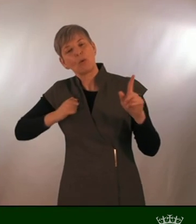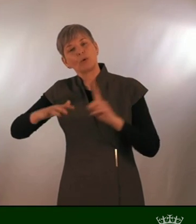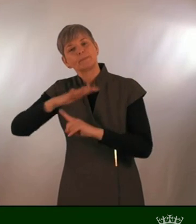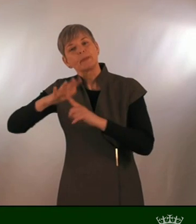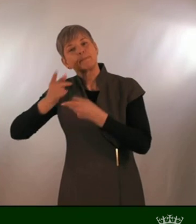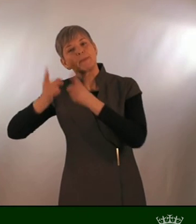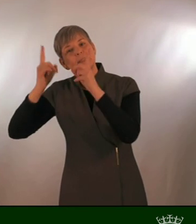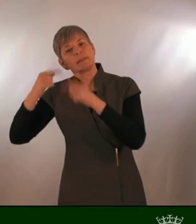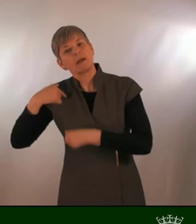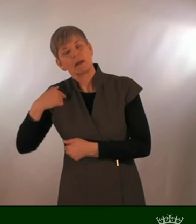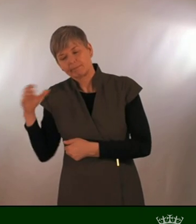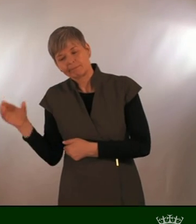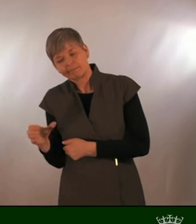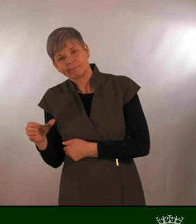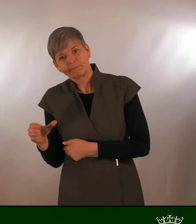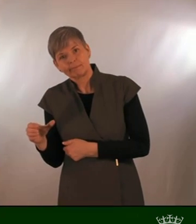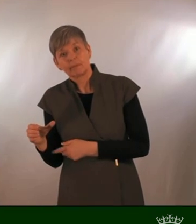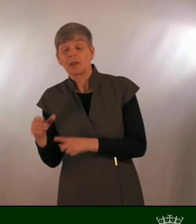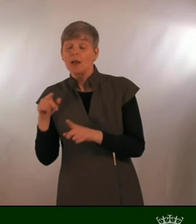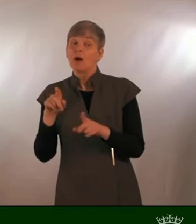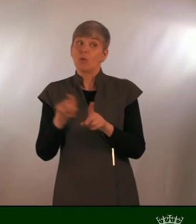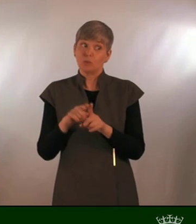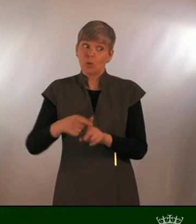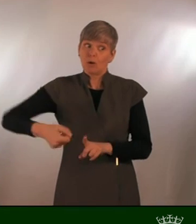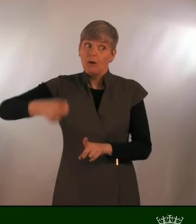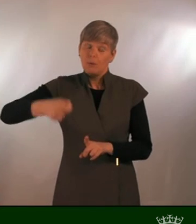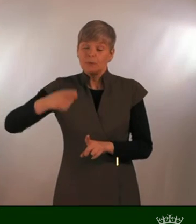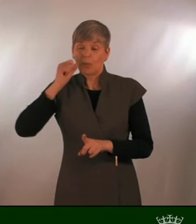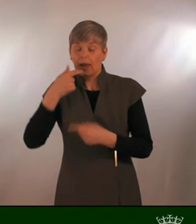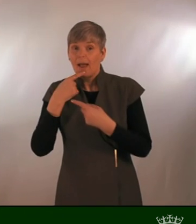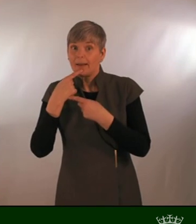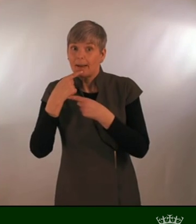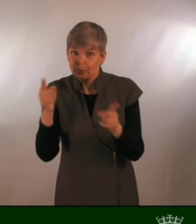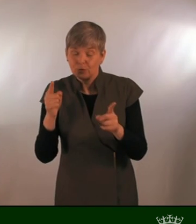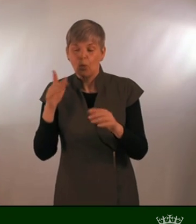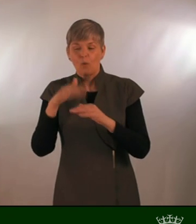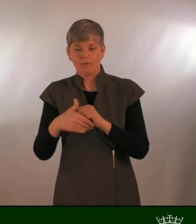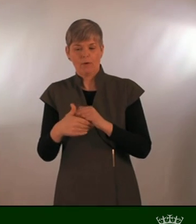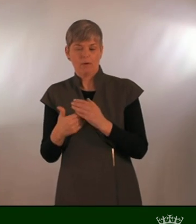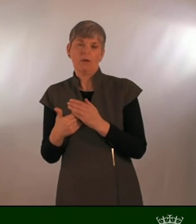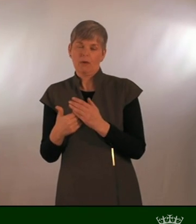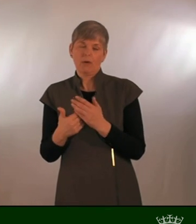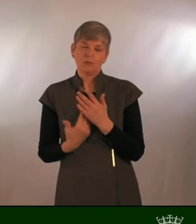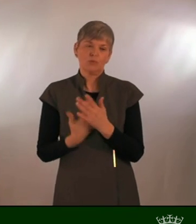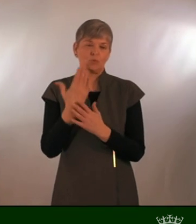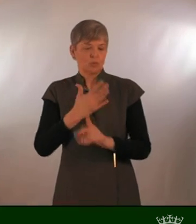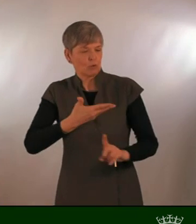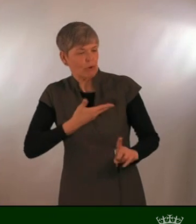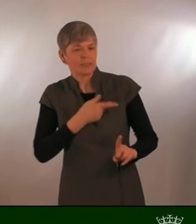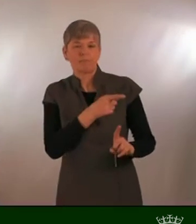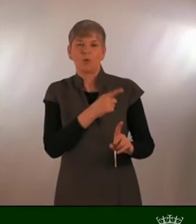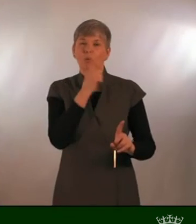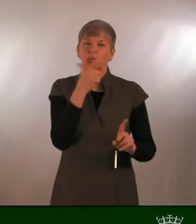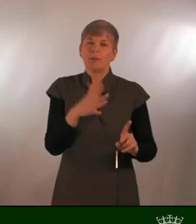He will hear a little more in just a few minutes about what further steps we intend to take to protect and promote the rights of veterans.